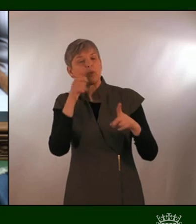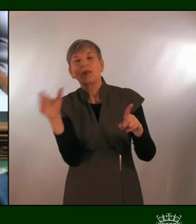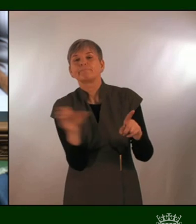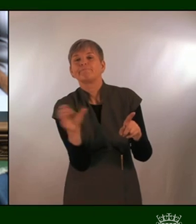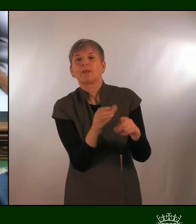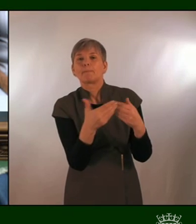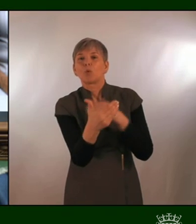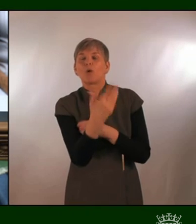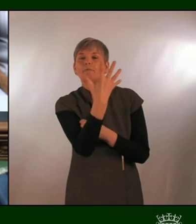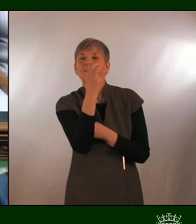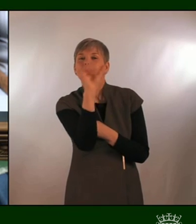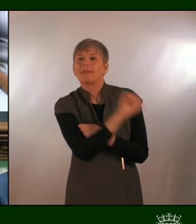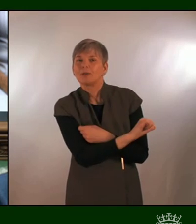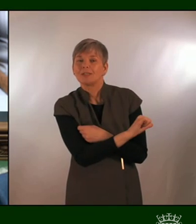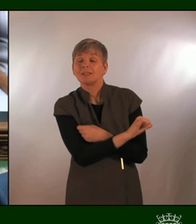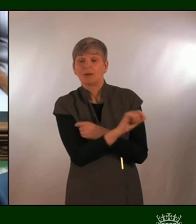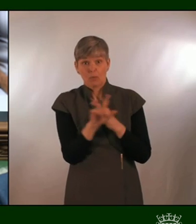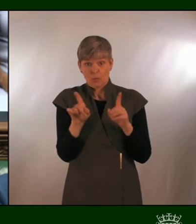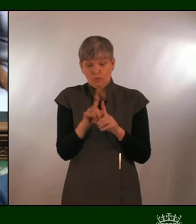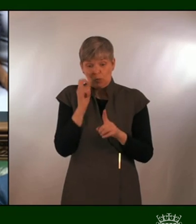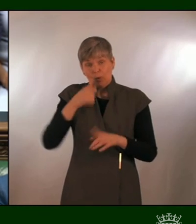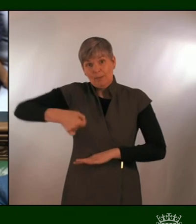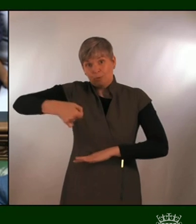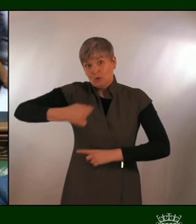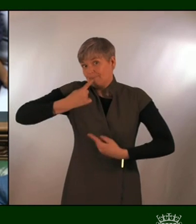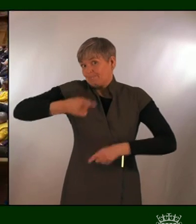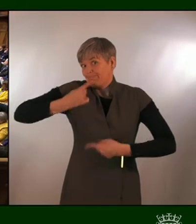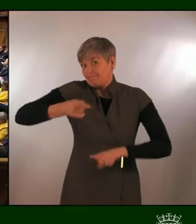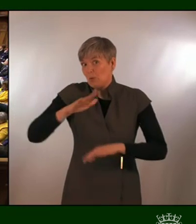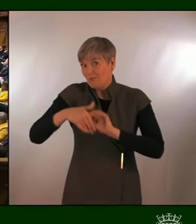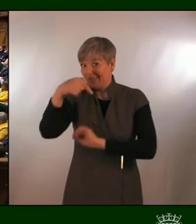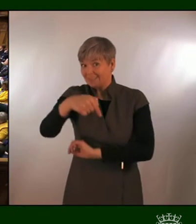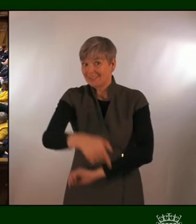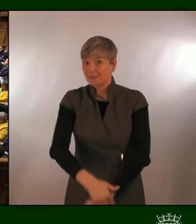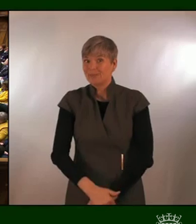The right honourable Gentleman will be hearing more about what we are doing to support the NHS in just a minute.